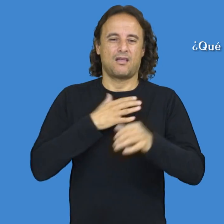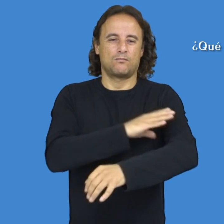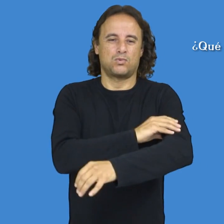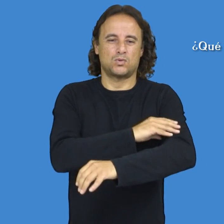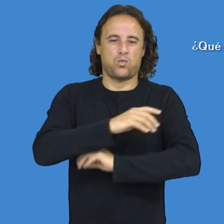tensión